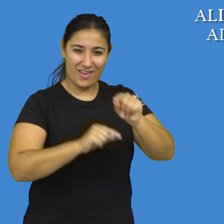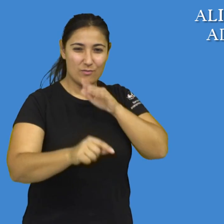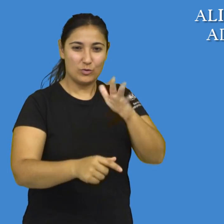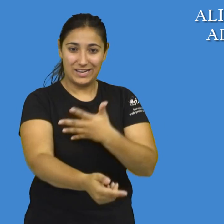motivo